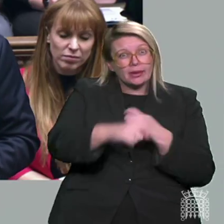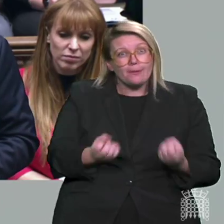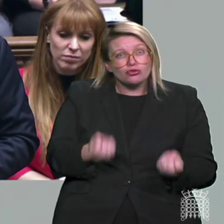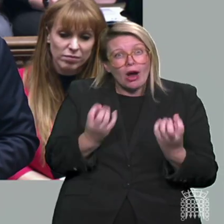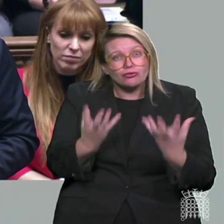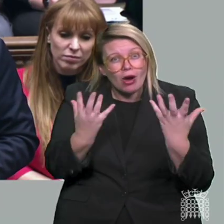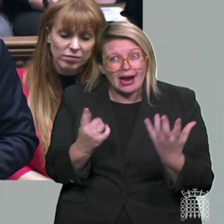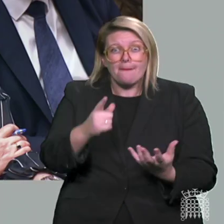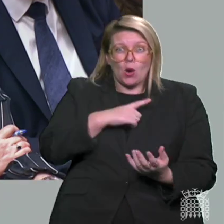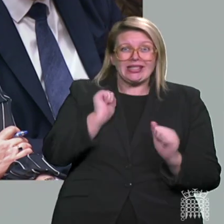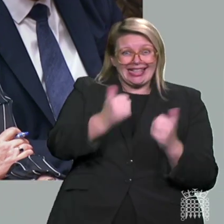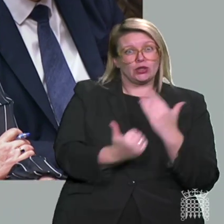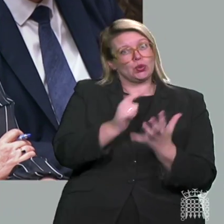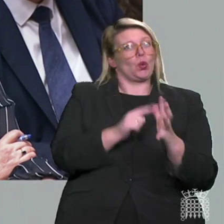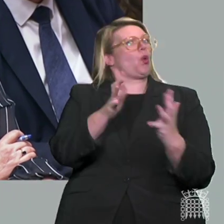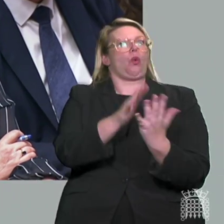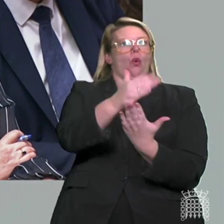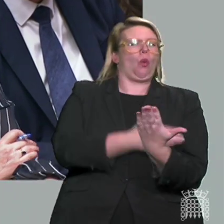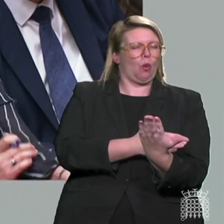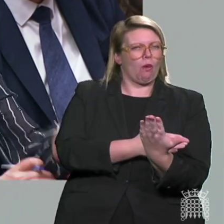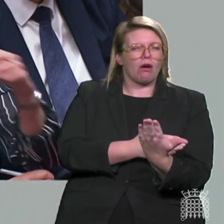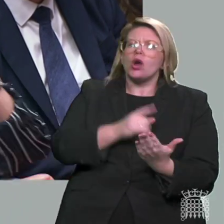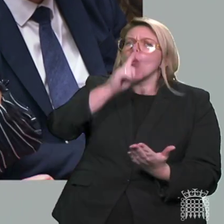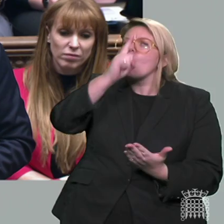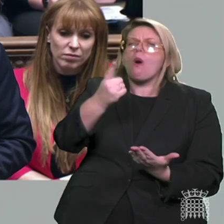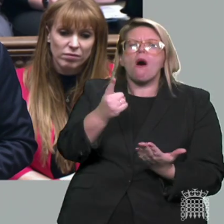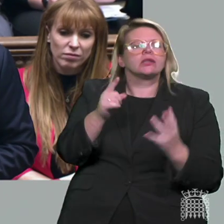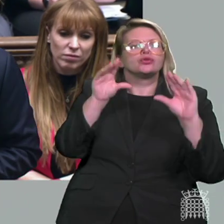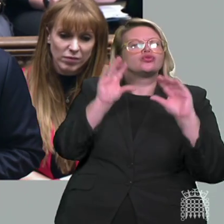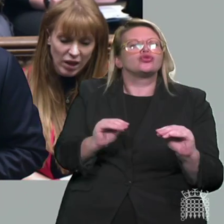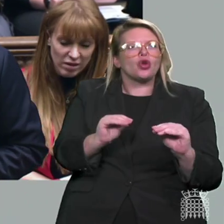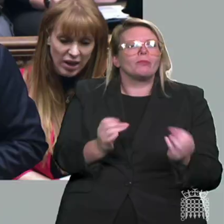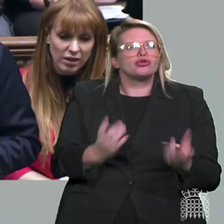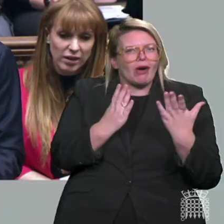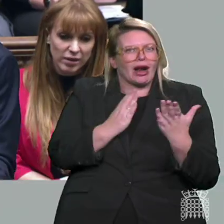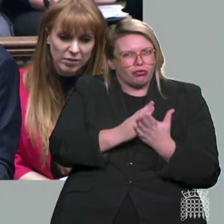The simple truth is you cannot legislate your way out of 13 years of failure.